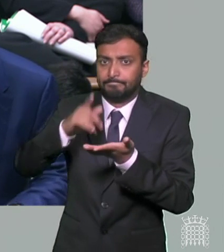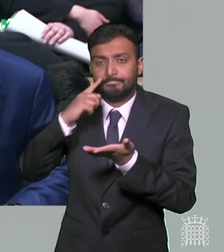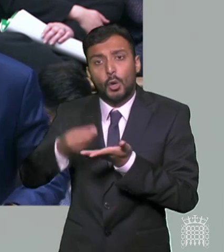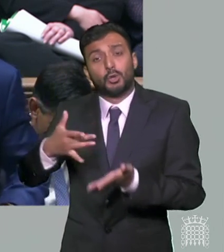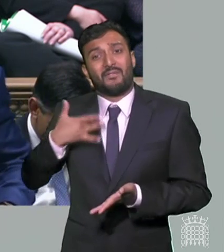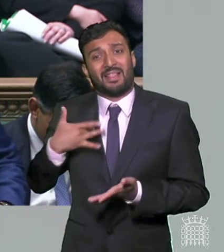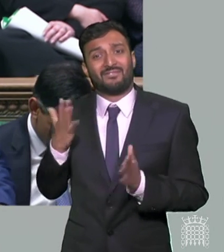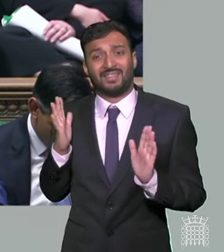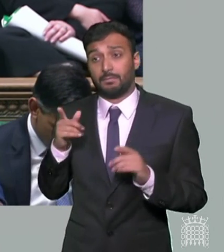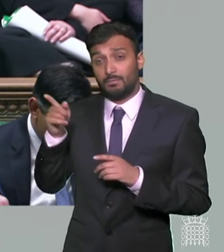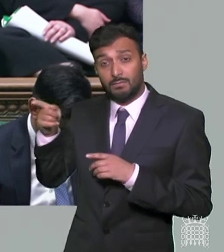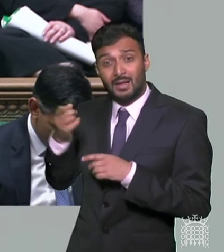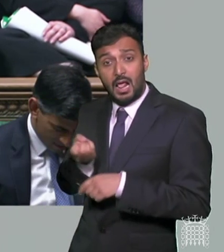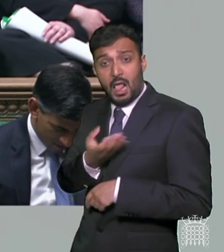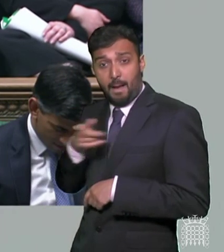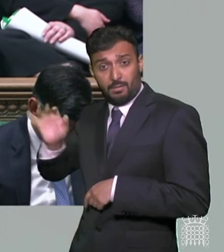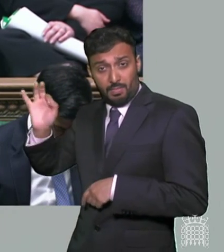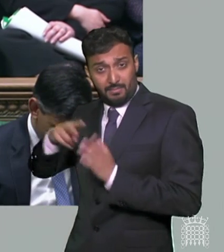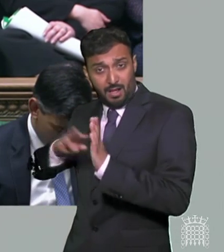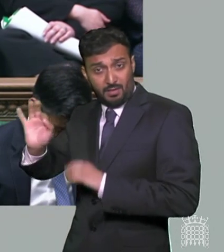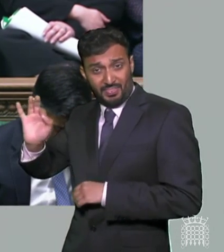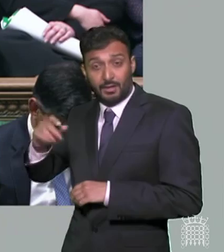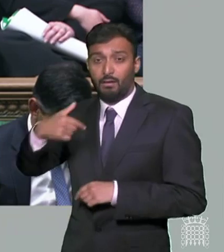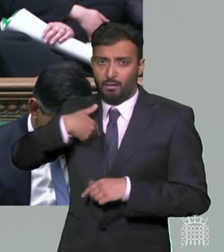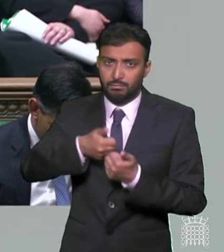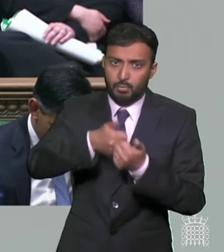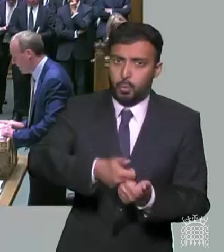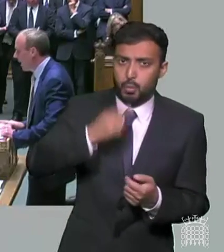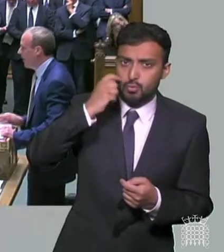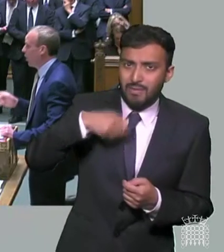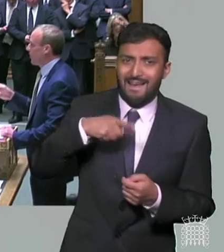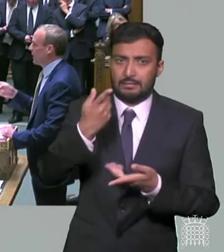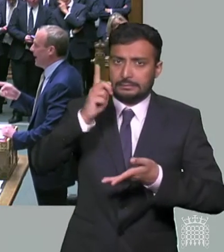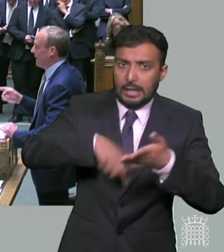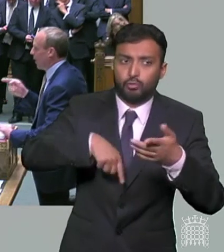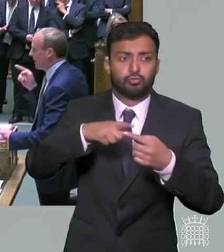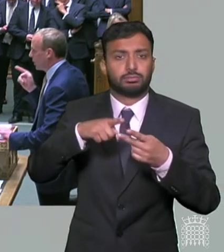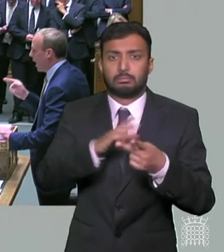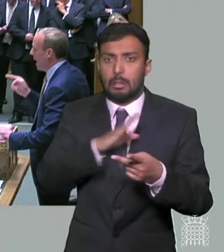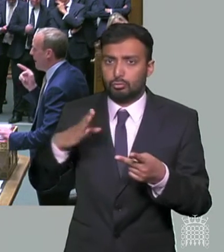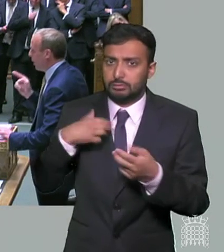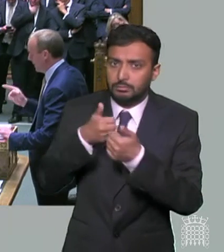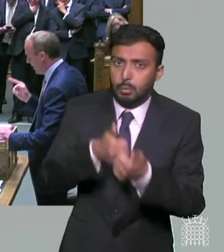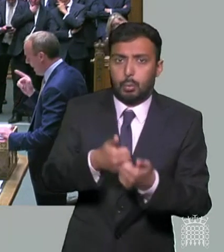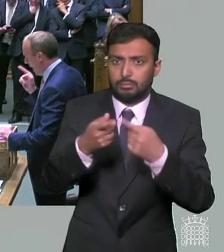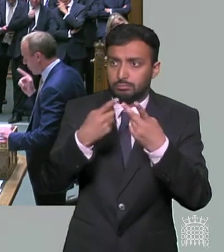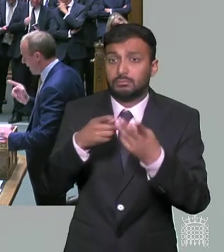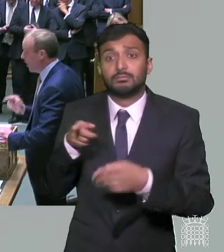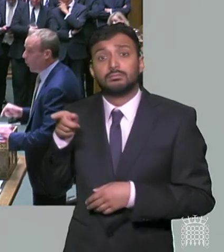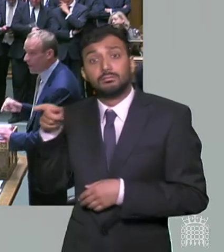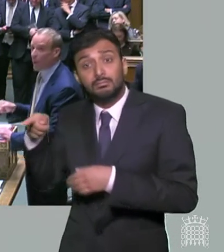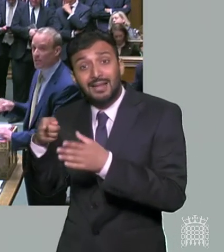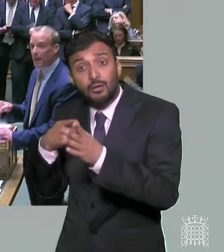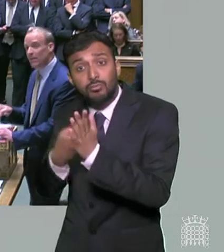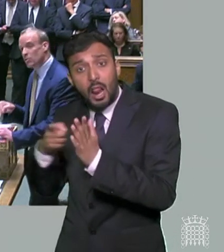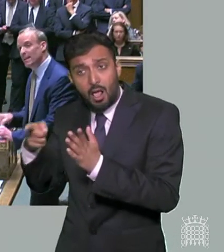We are the ones supporting Ukraine with sanctions on Russia and military support; she voted to abolish Trident.